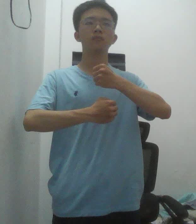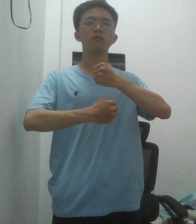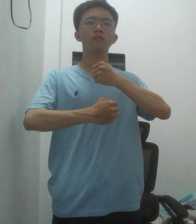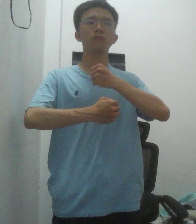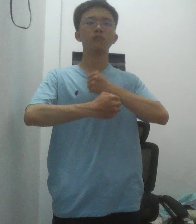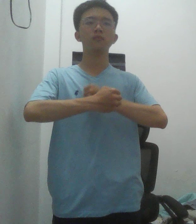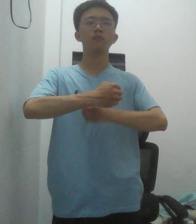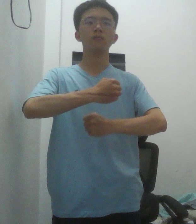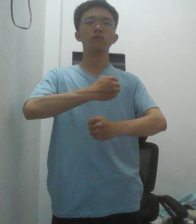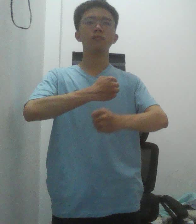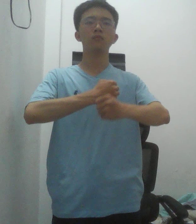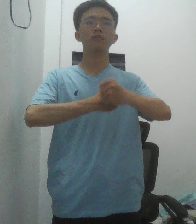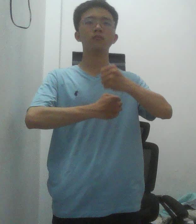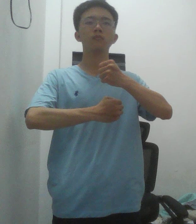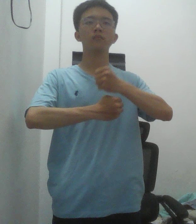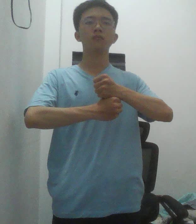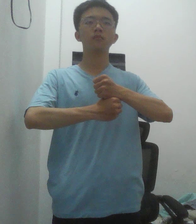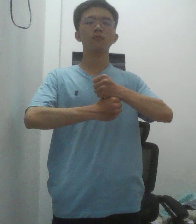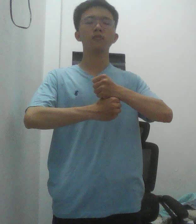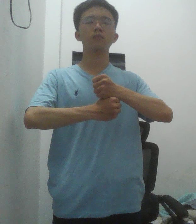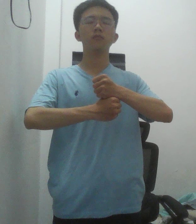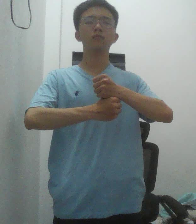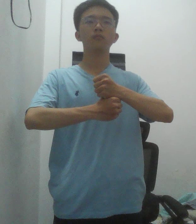nam